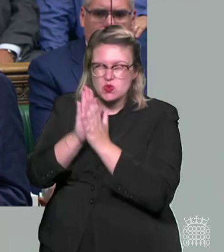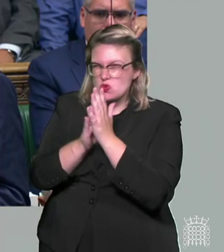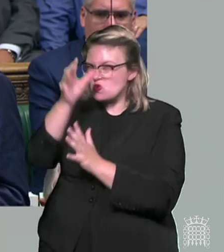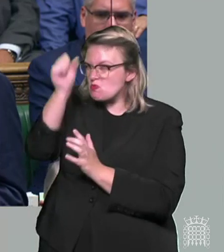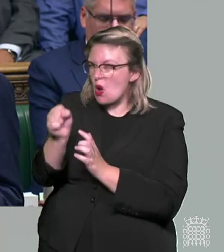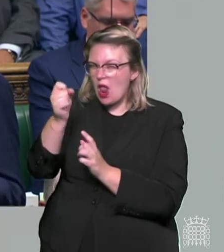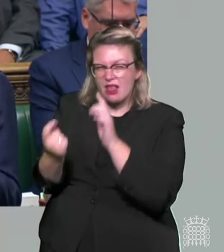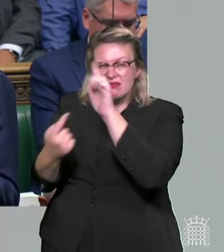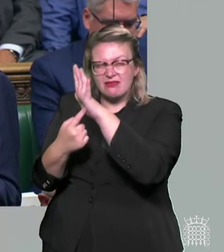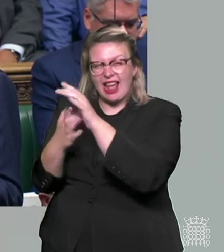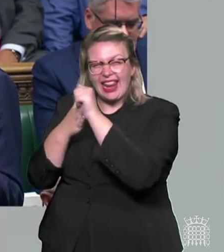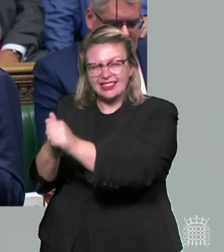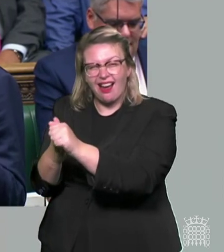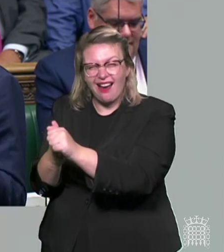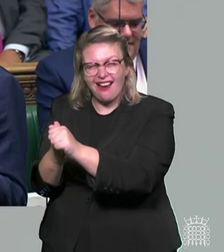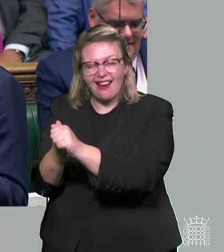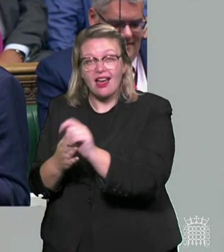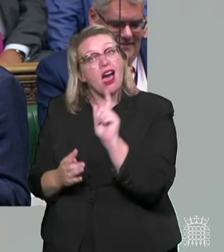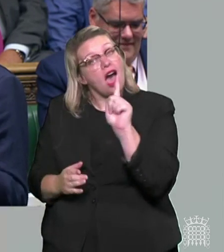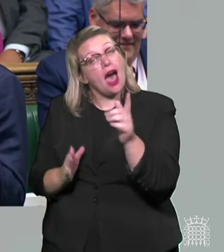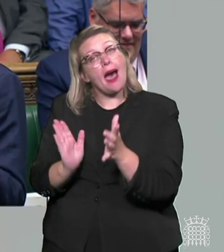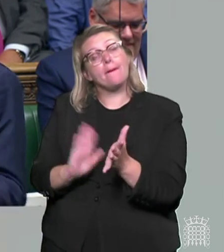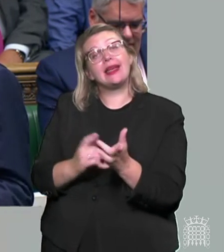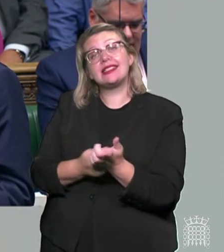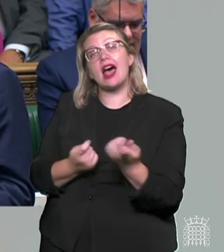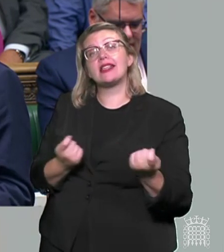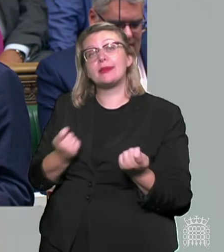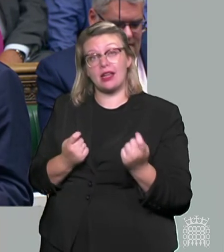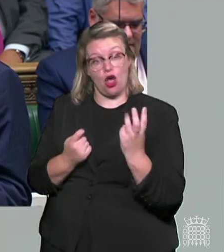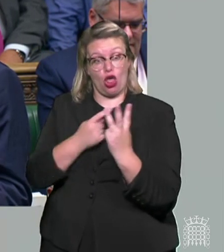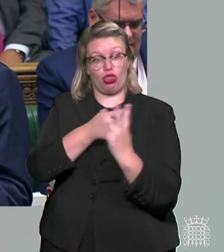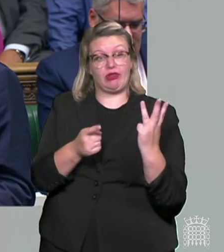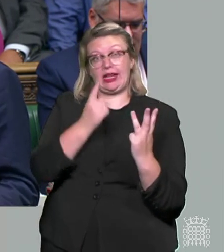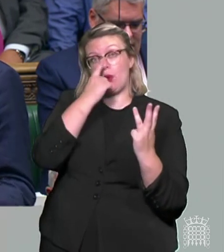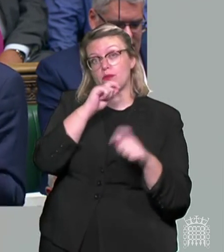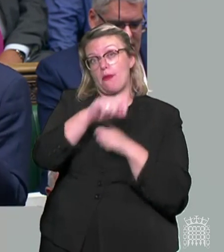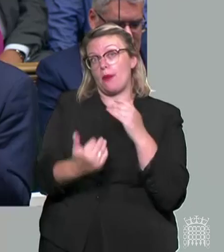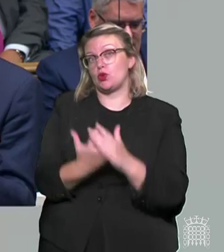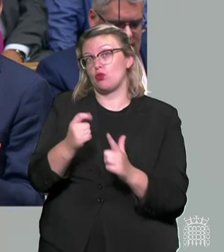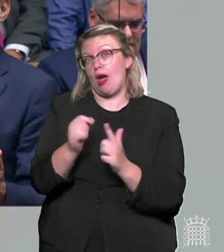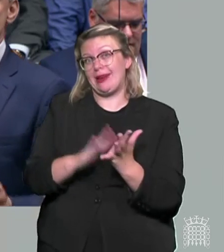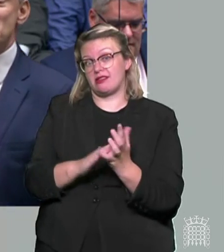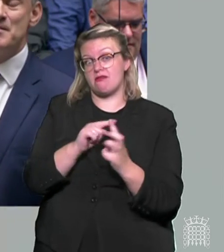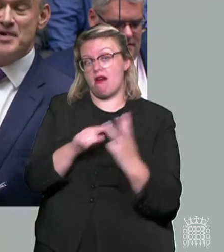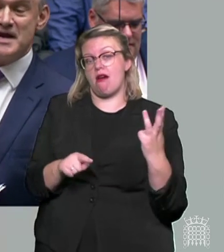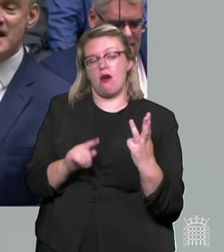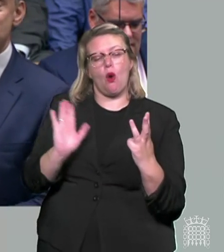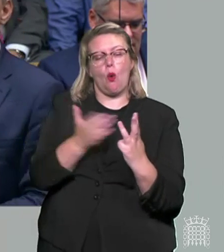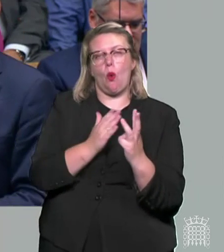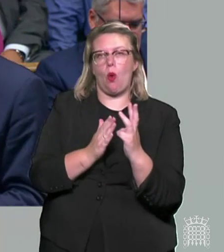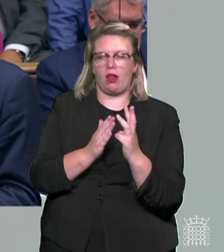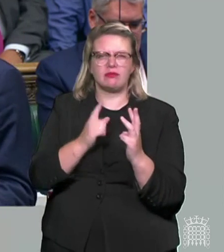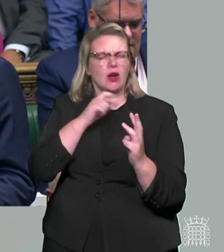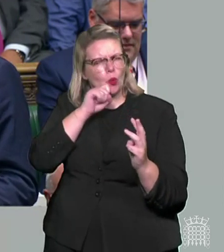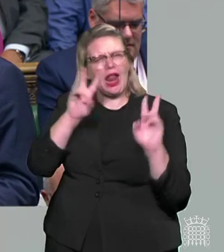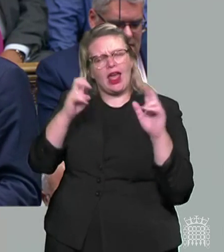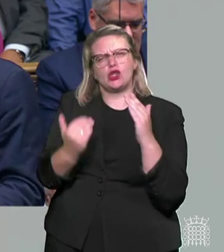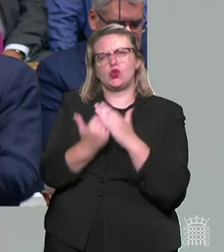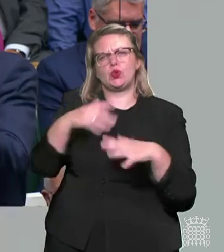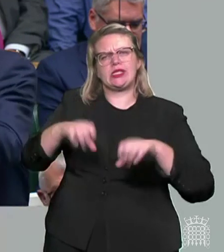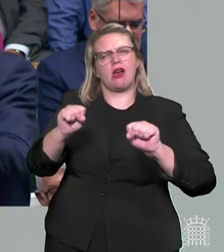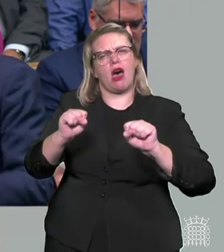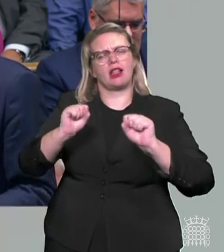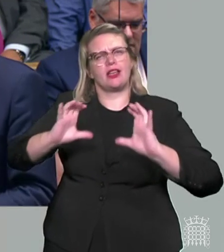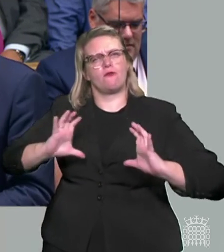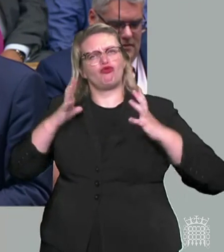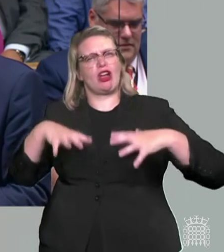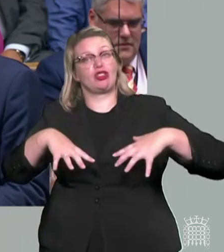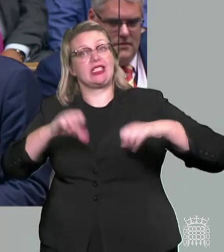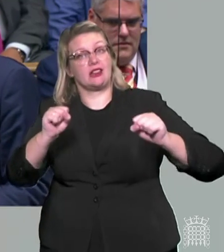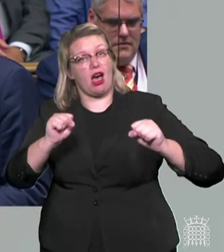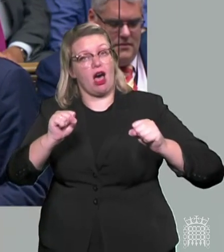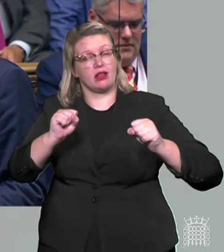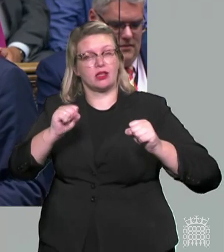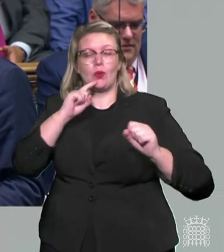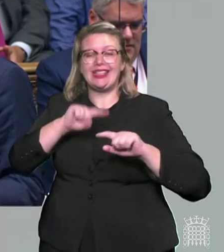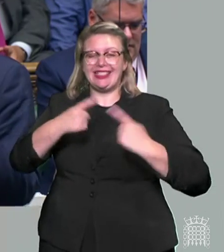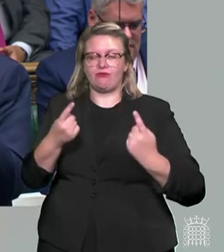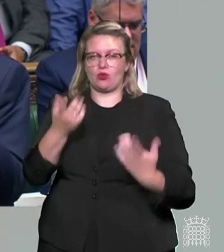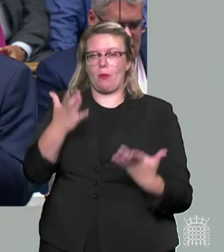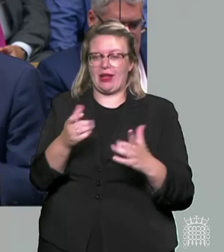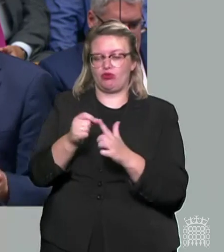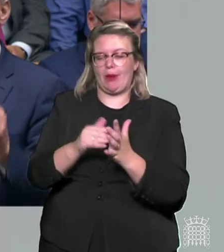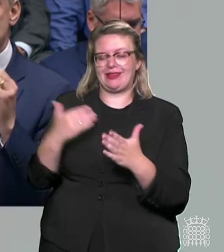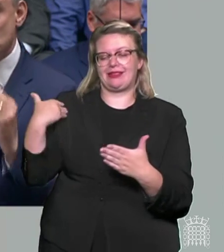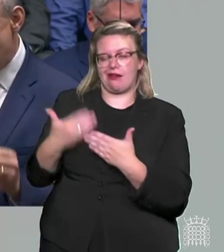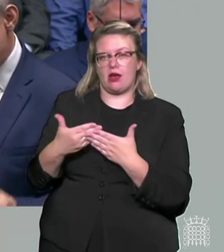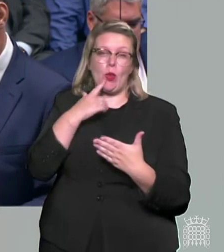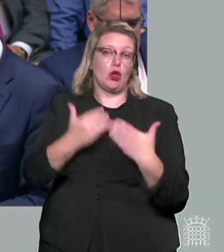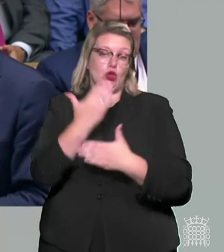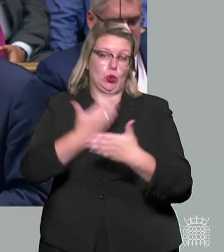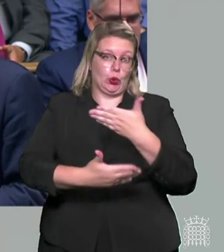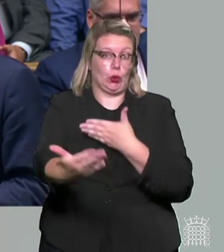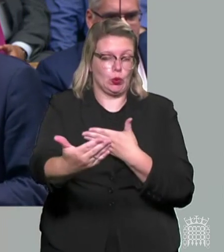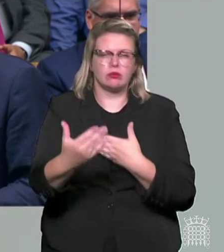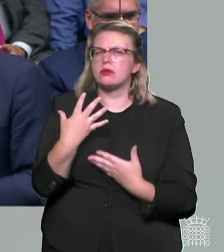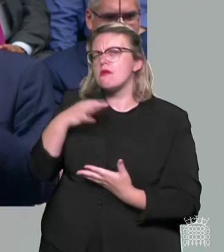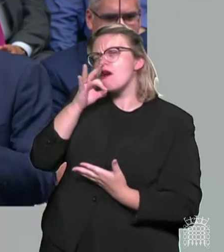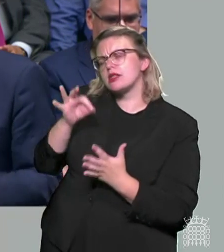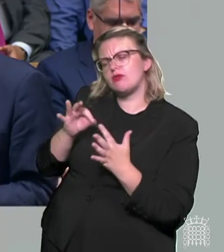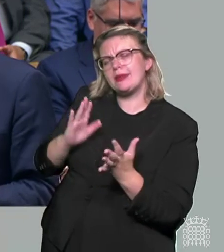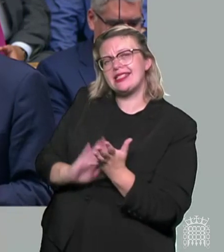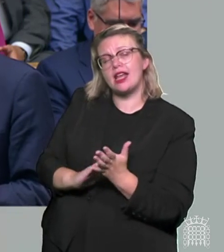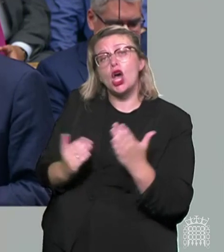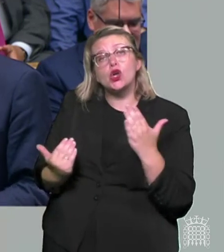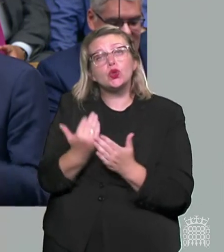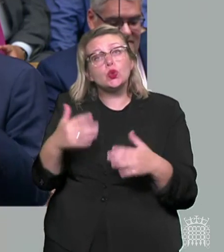The candidates now plotting to take his place all profess that they will bring a fresh start—a clean break from his Government—but does the Prime Minister not agree that a